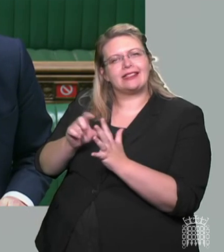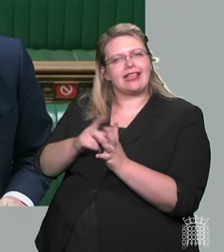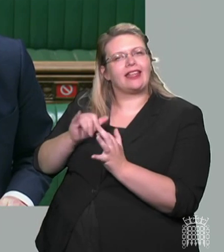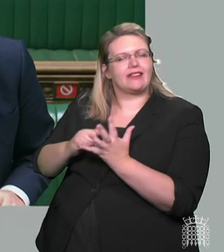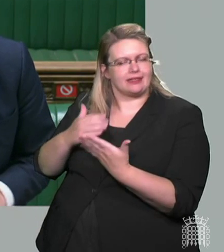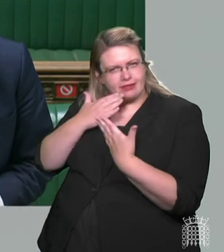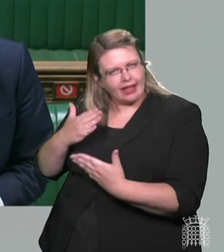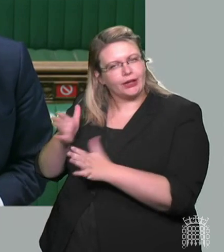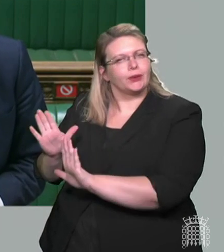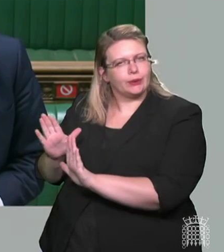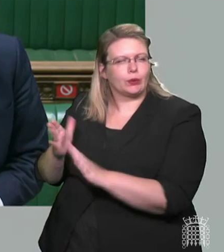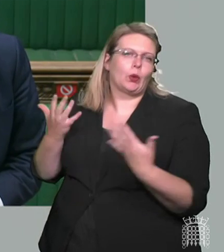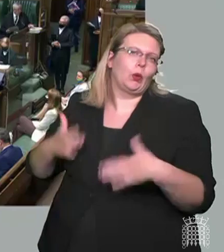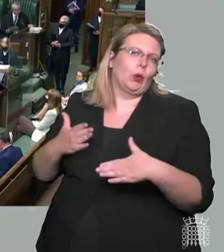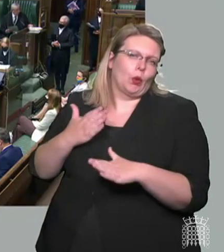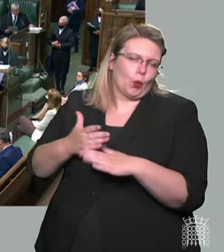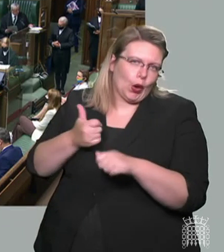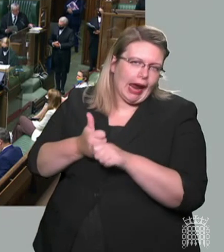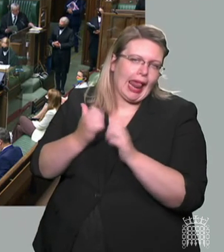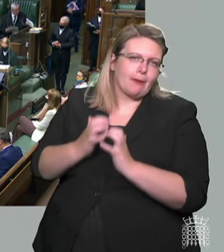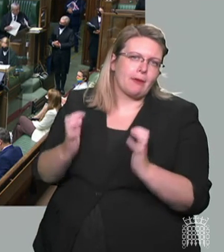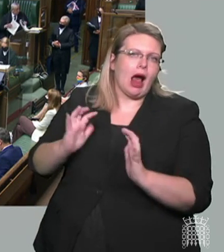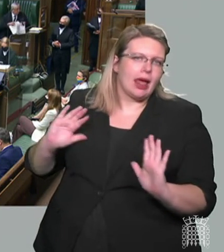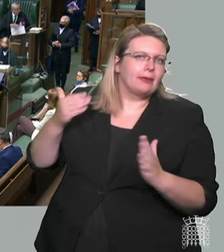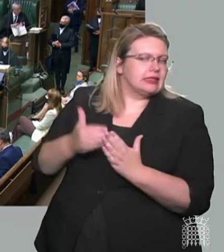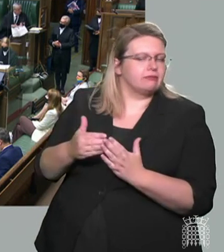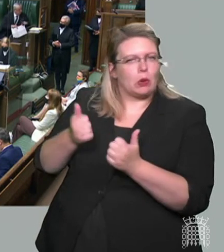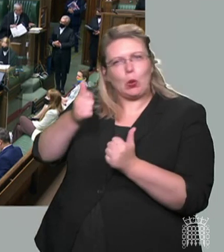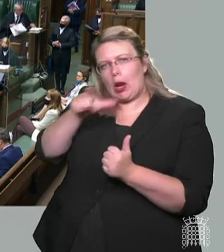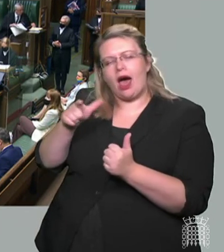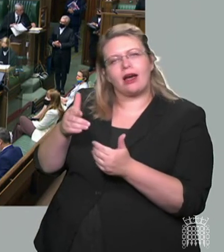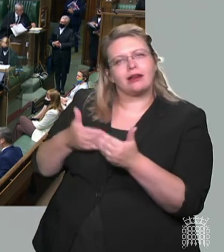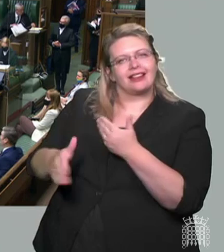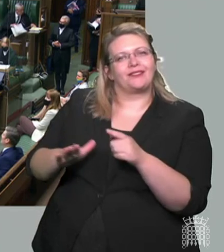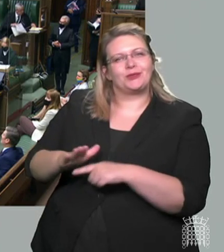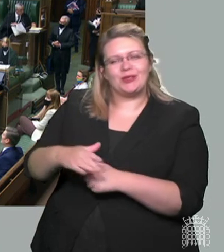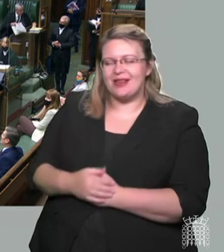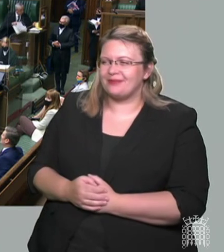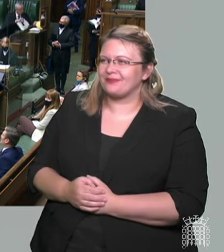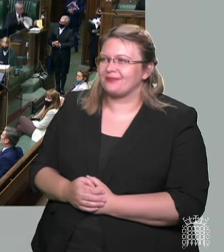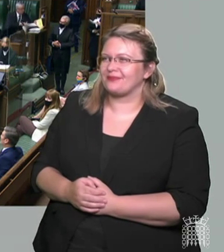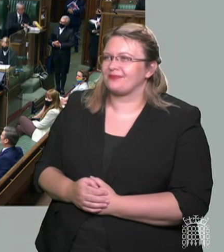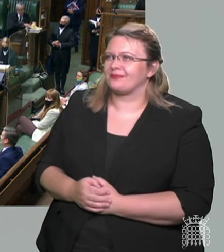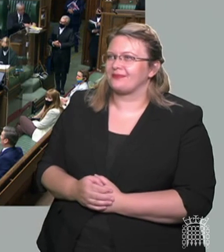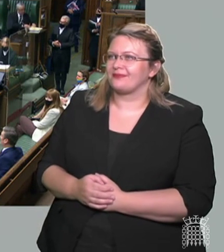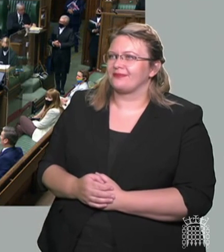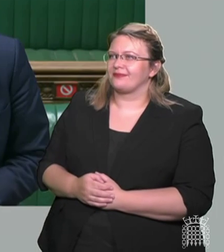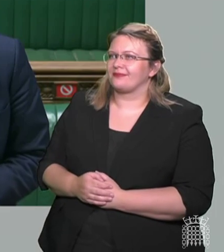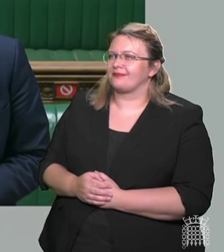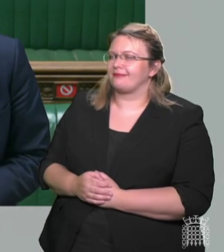I thank him for all his service to this House and wish him all the very best in his retirement.